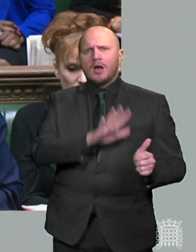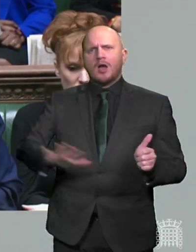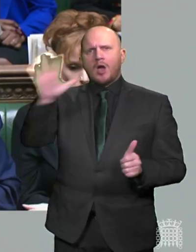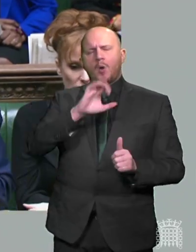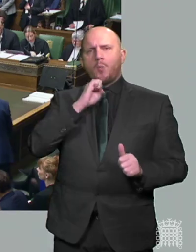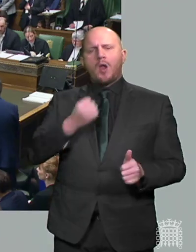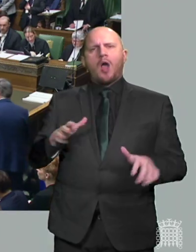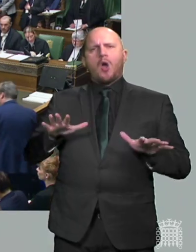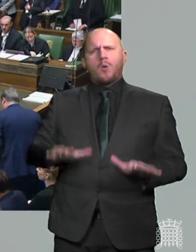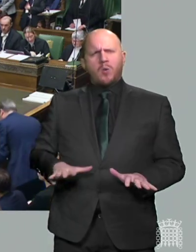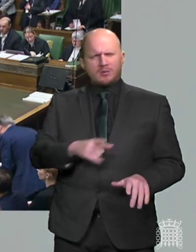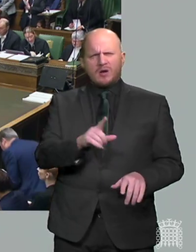Why won’t he?